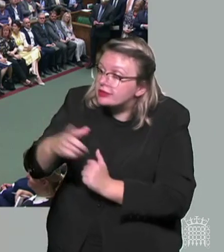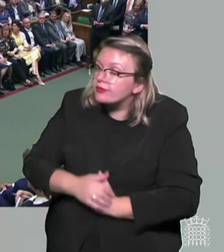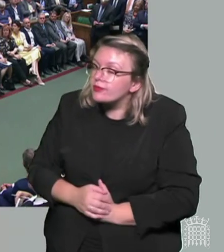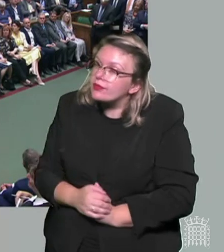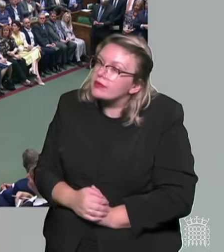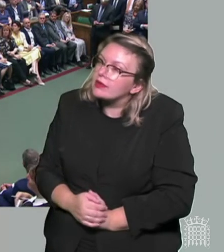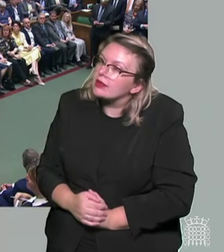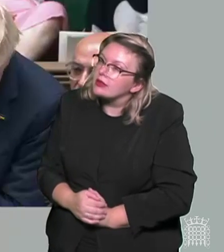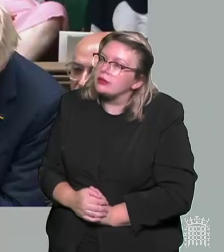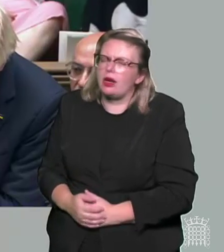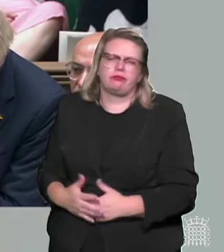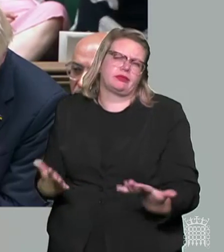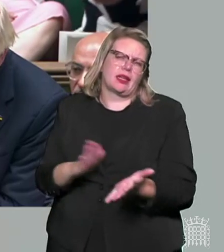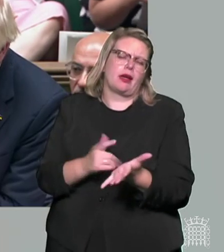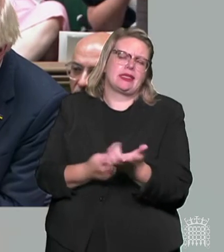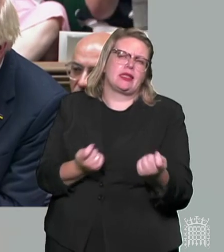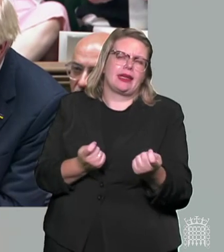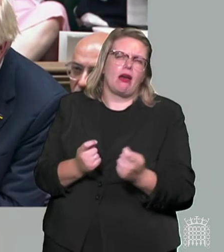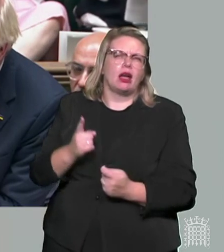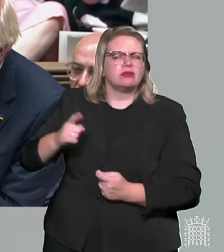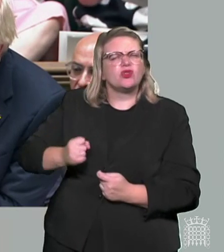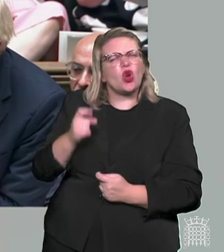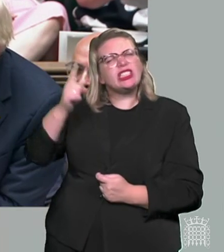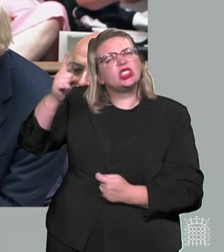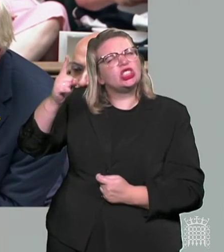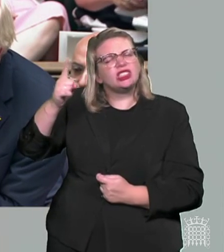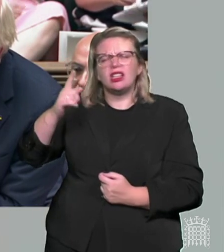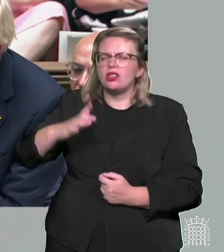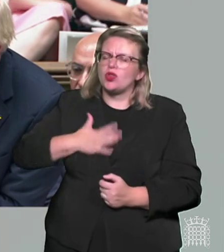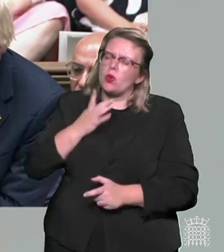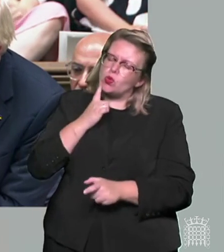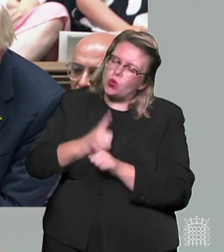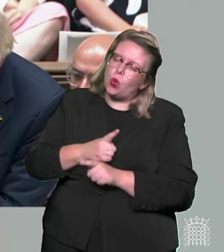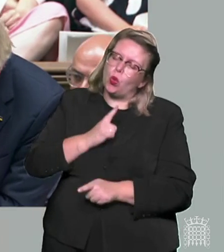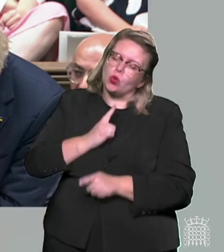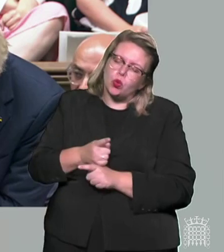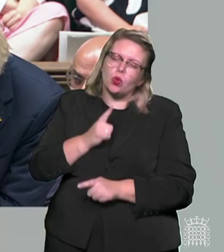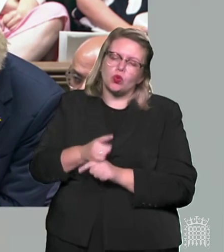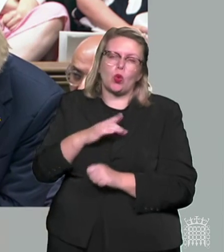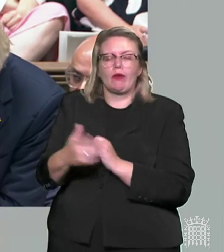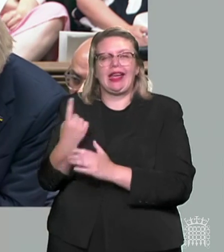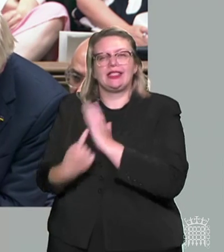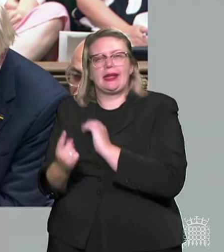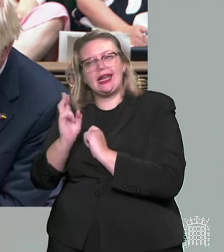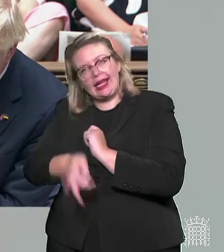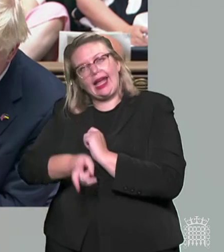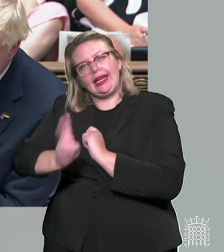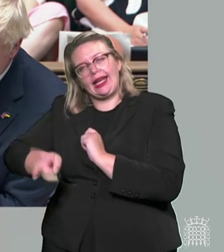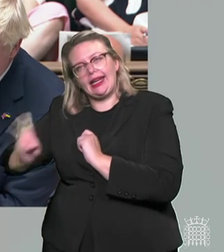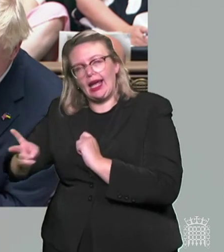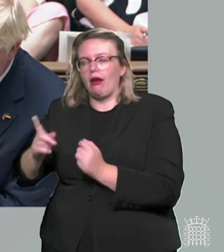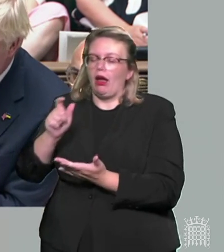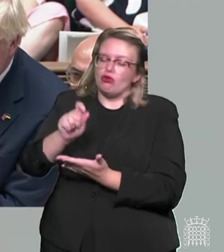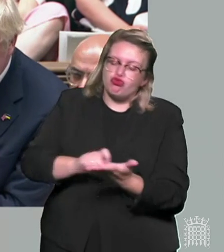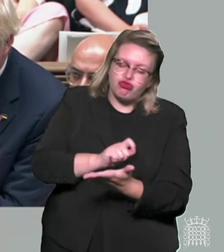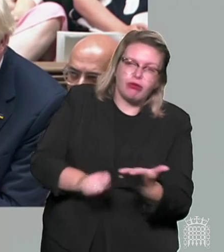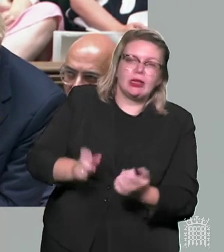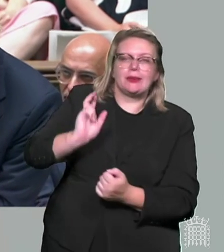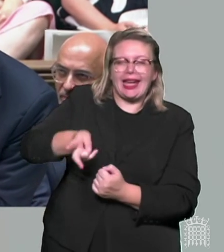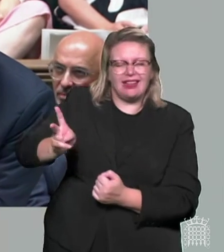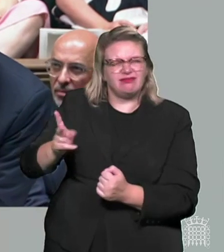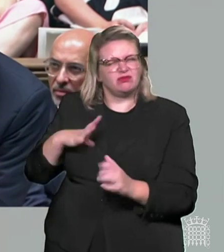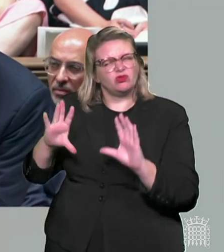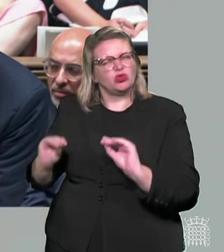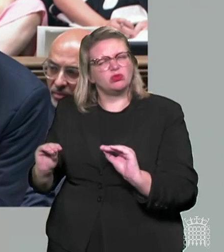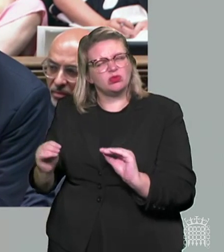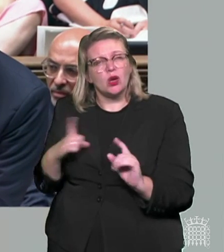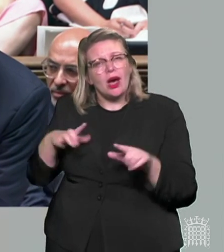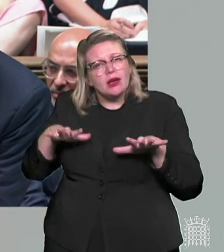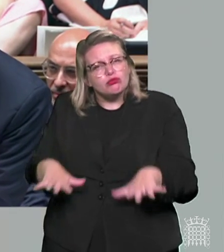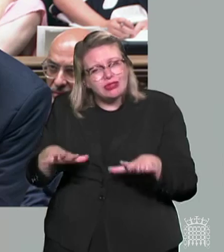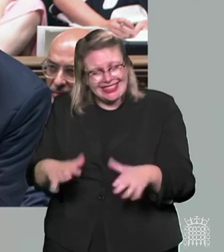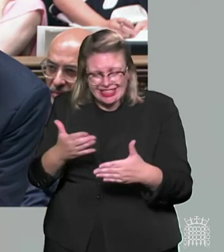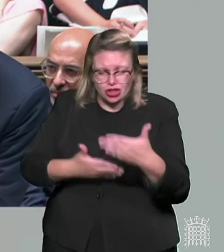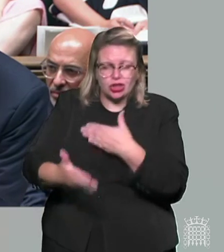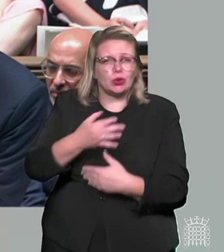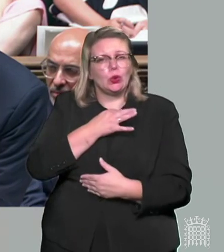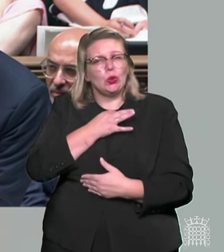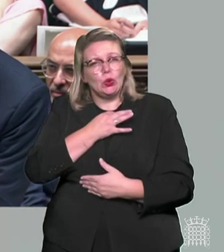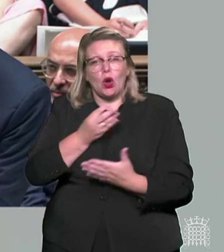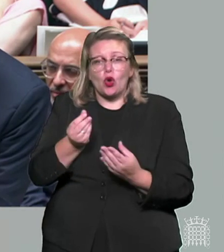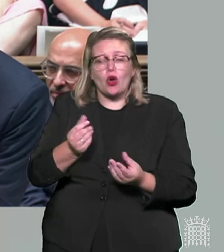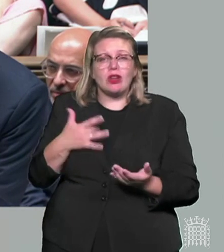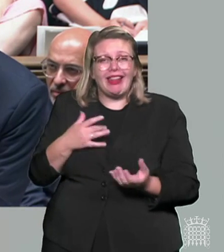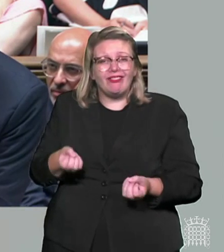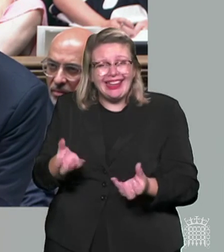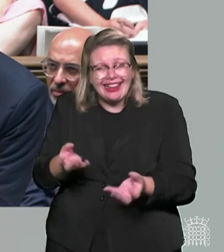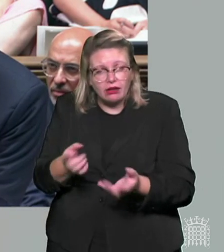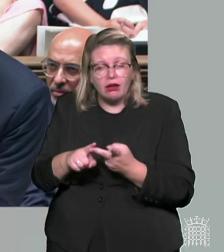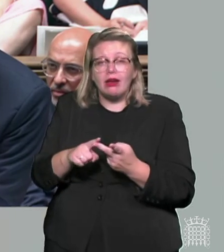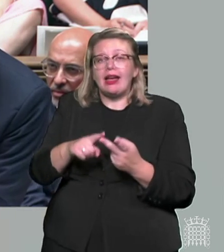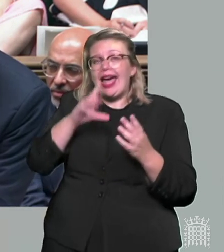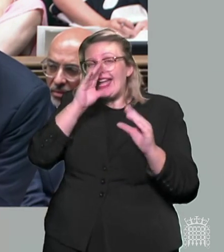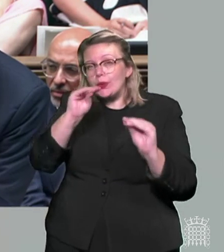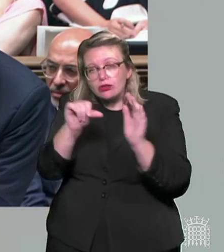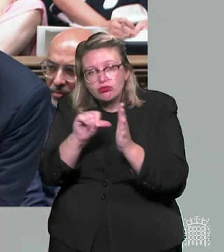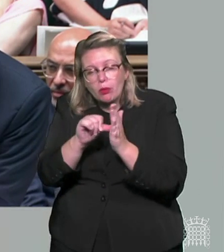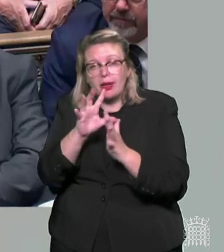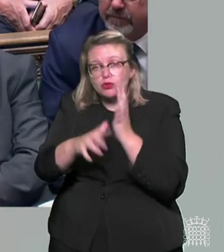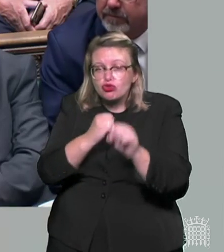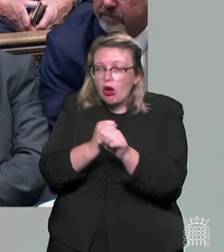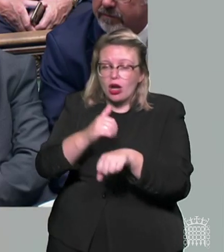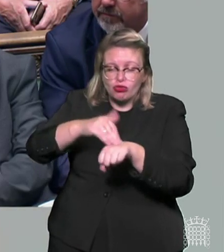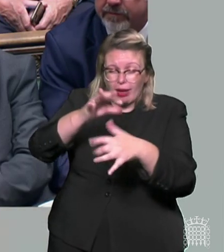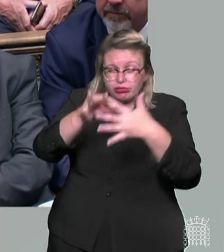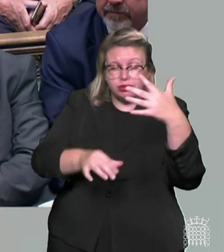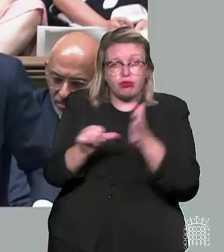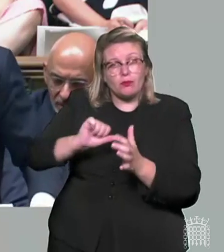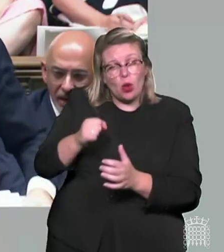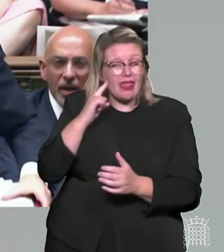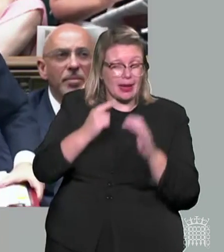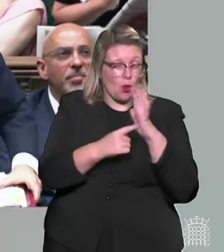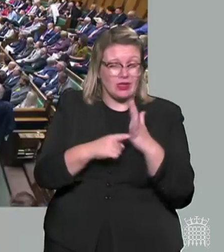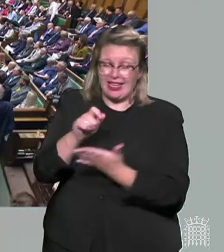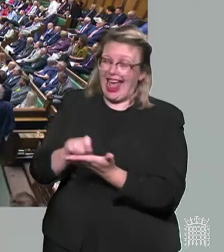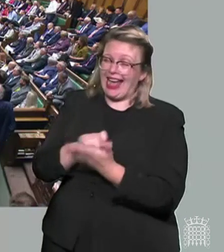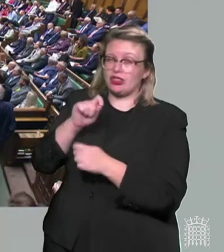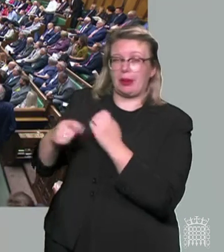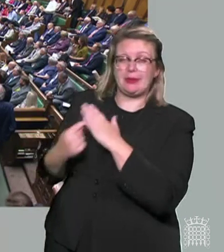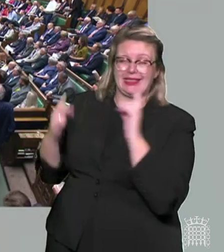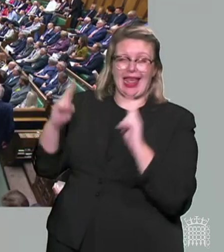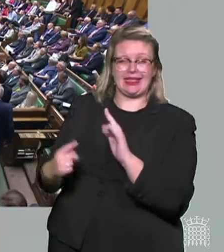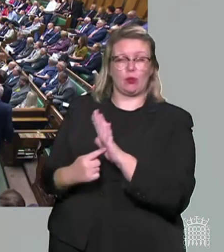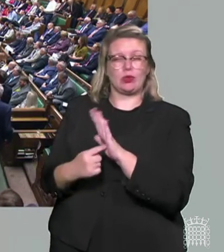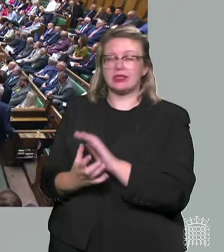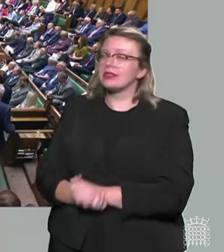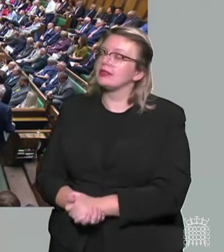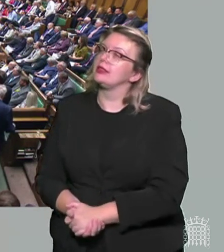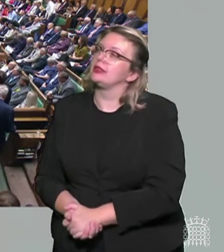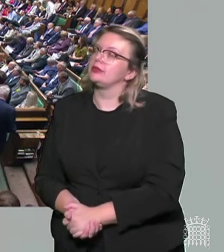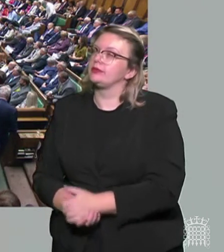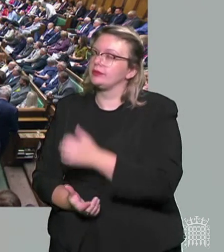I think the people of Scotland do not, frankly, want to be talking about constitutional issues and another referendum when the issues before the country—the cost of living, the educational issues we discussed, drugs and crime—are far more pressing.